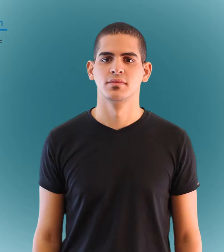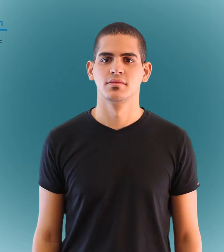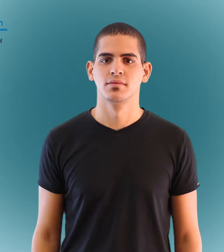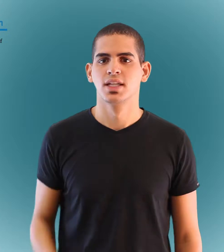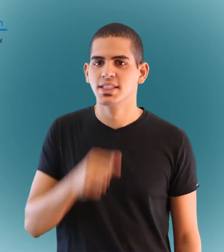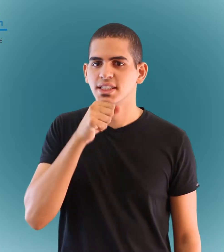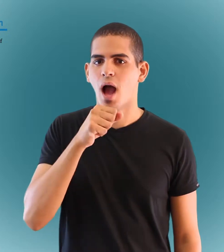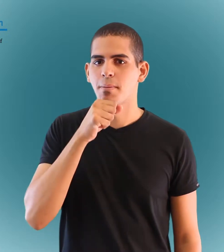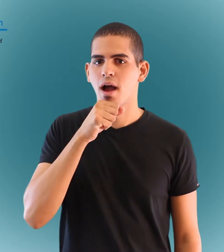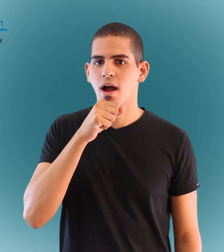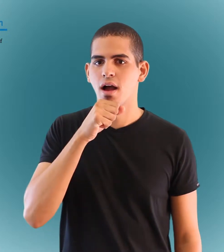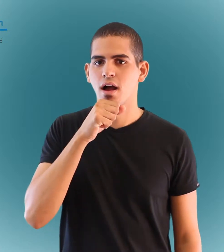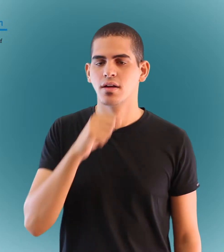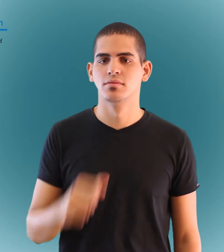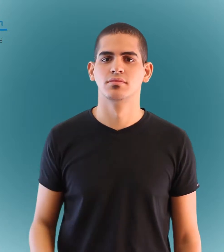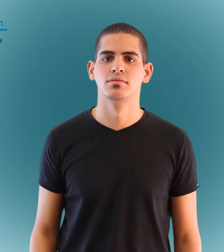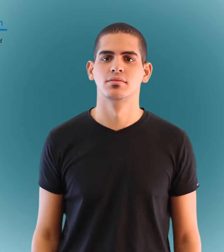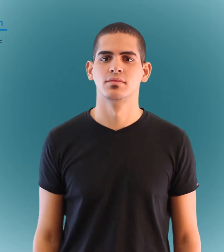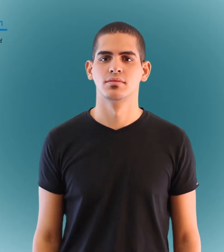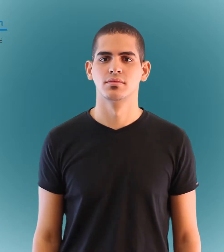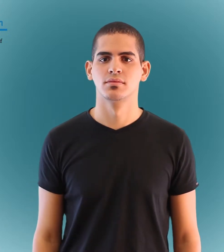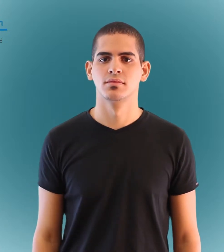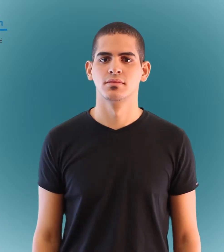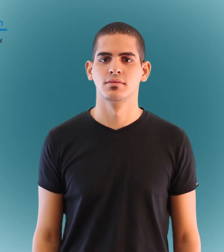סבא